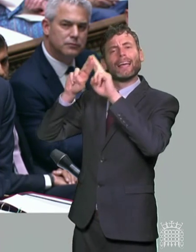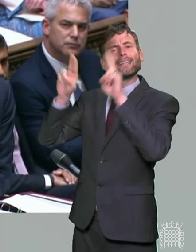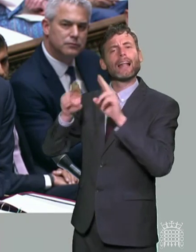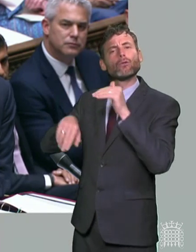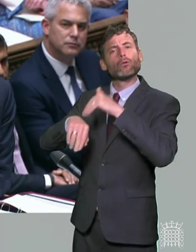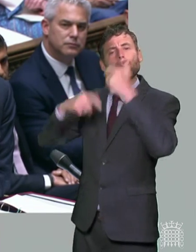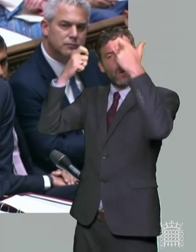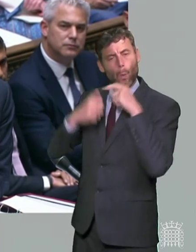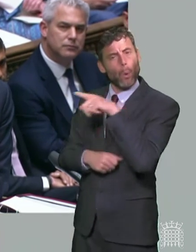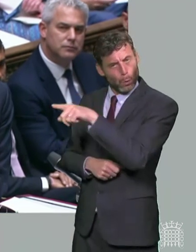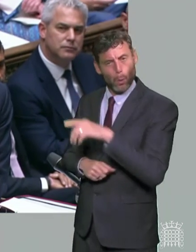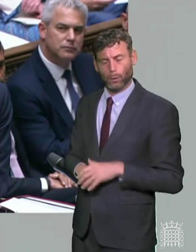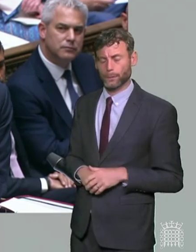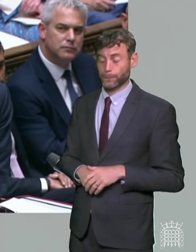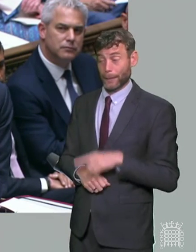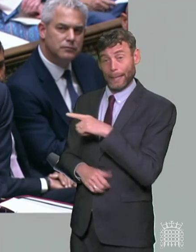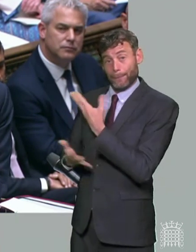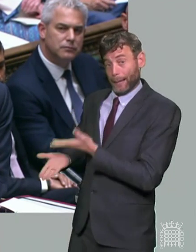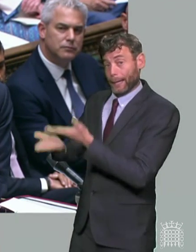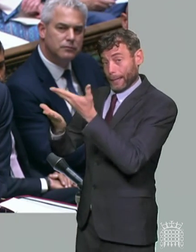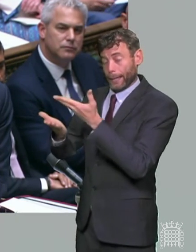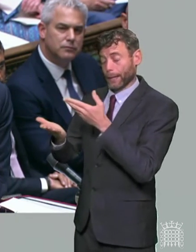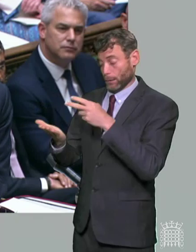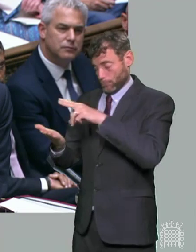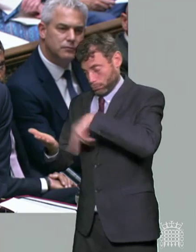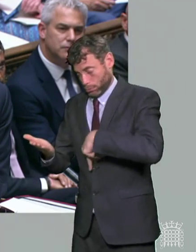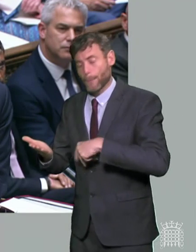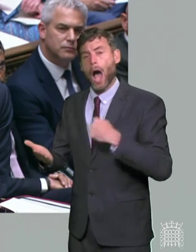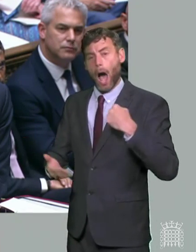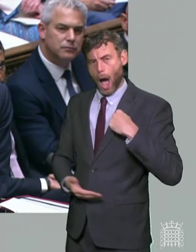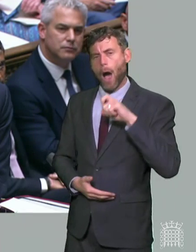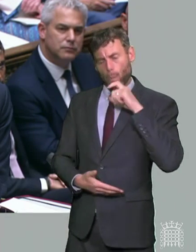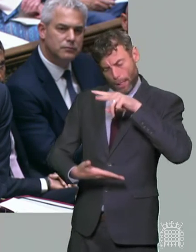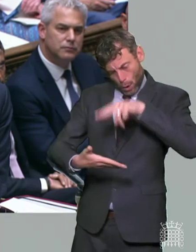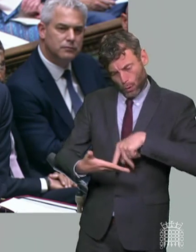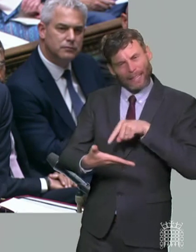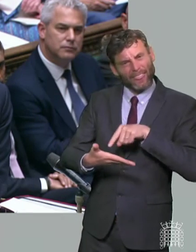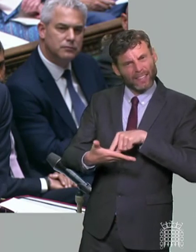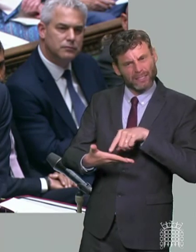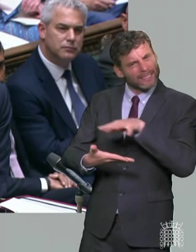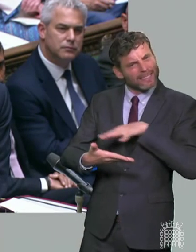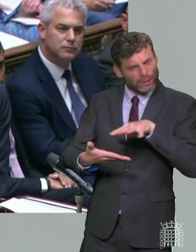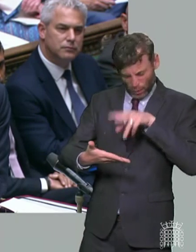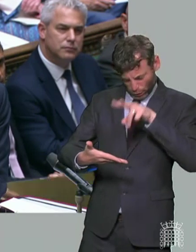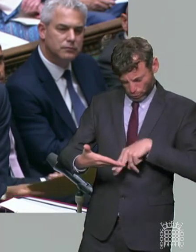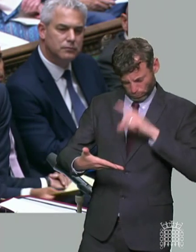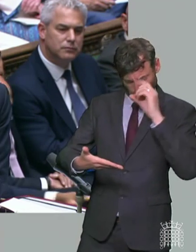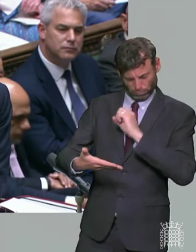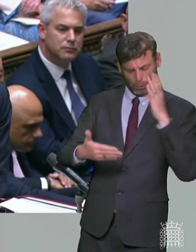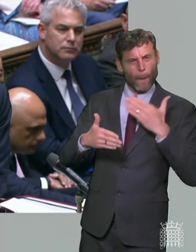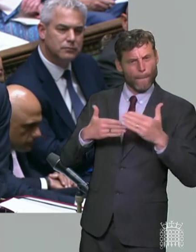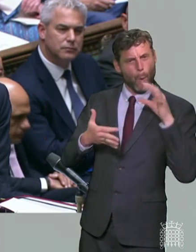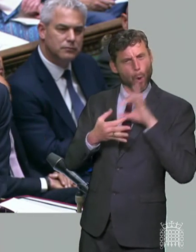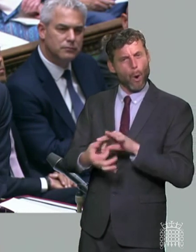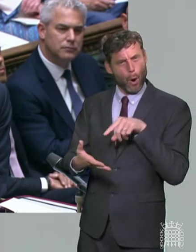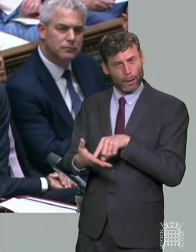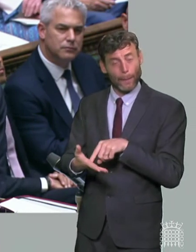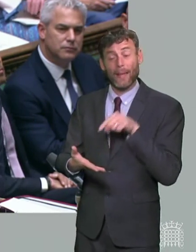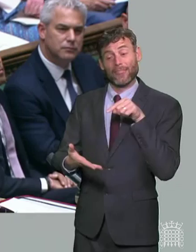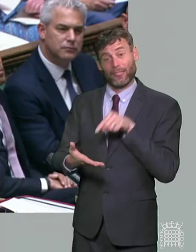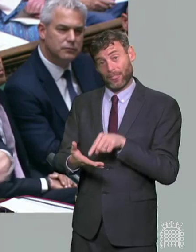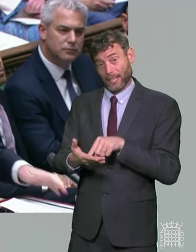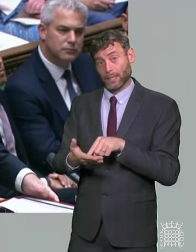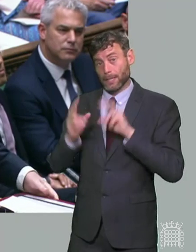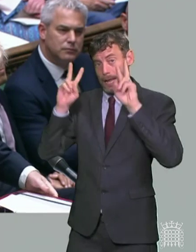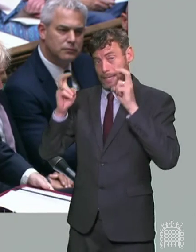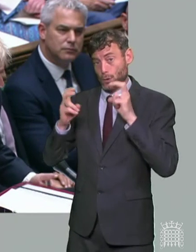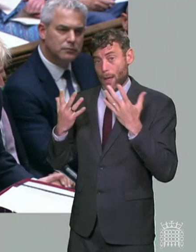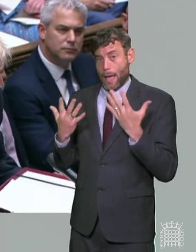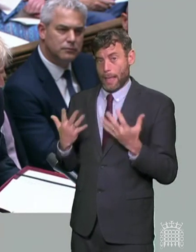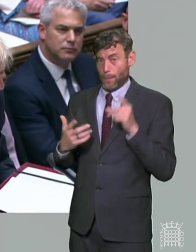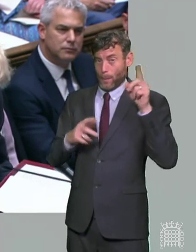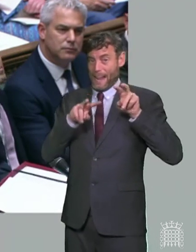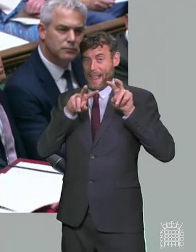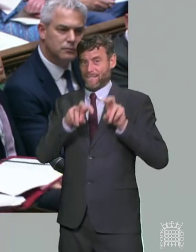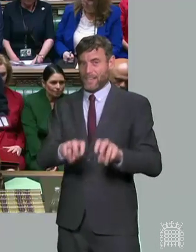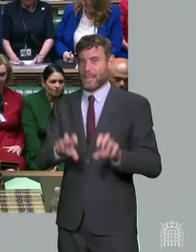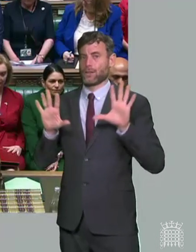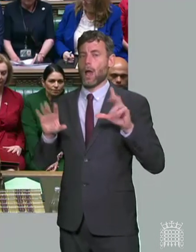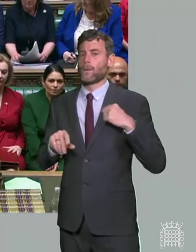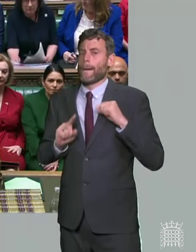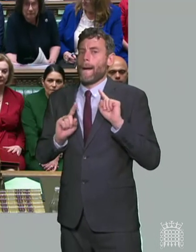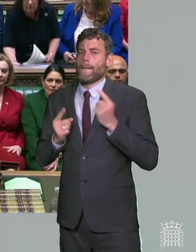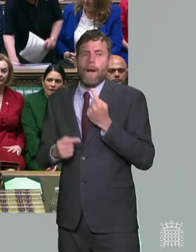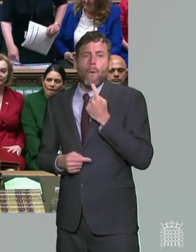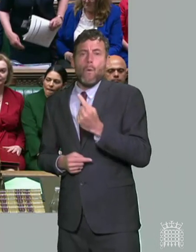However, as he knows—and I will certainly, of course, study the case and take it up appropriately—it is the subject of an ongoing investigation, and it would not be appropriate for me to comment on it further.